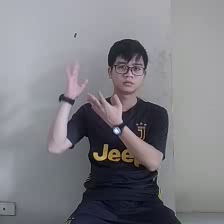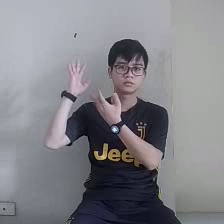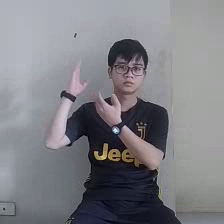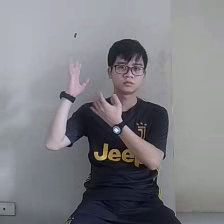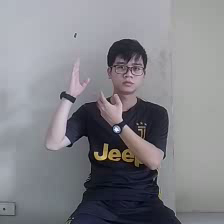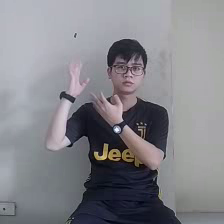Cho